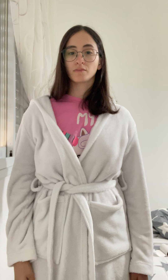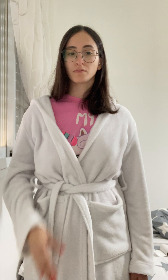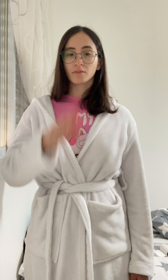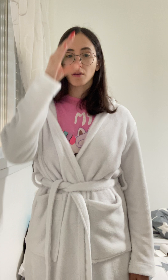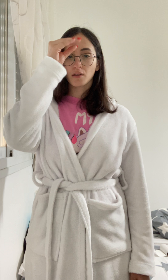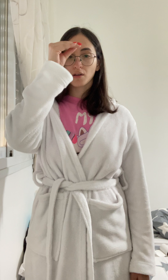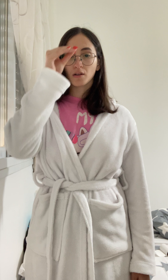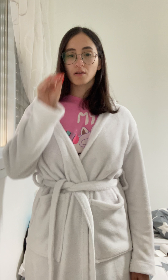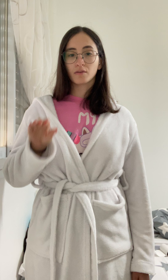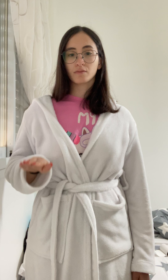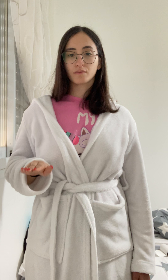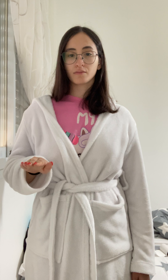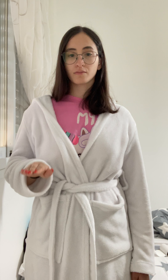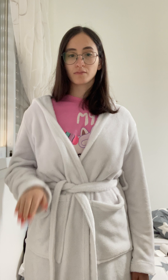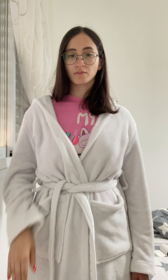ילד